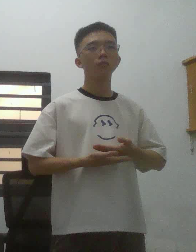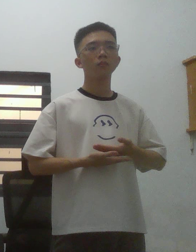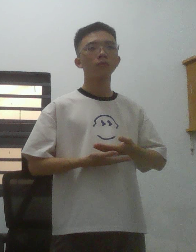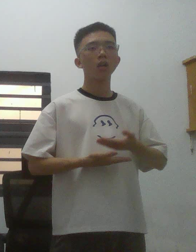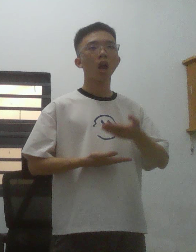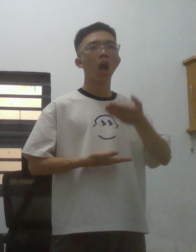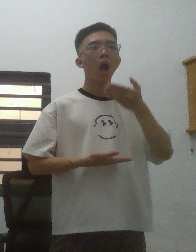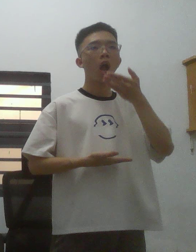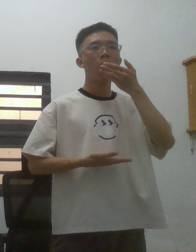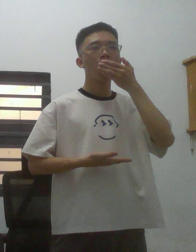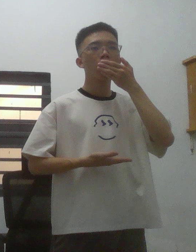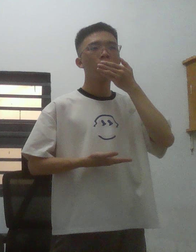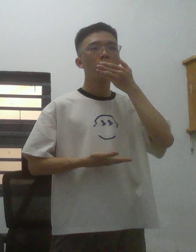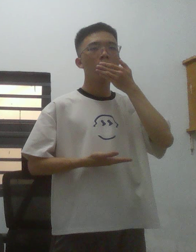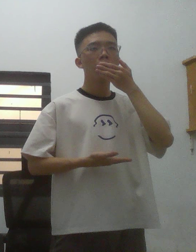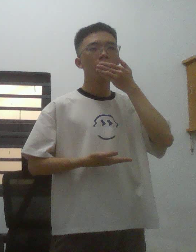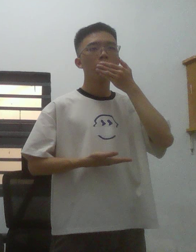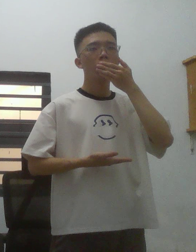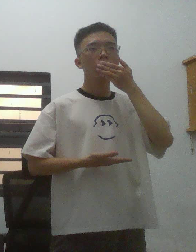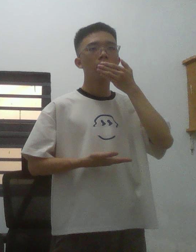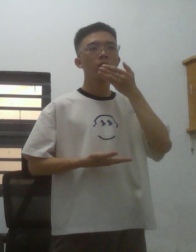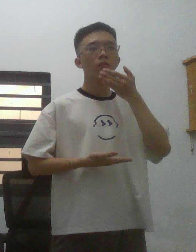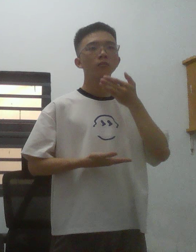sup